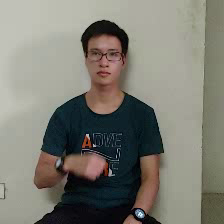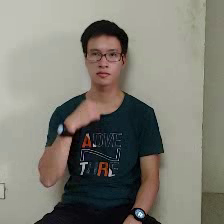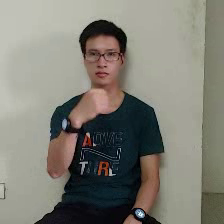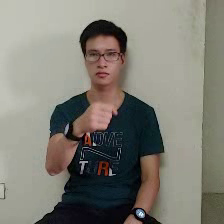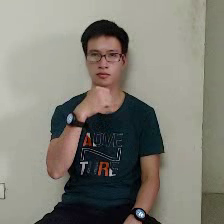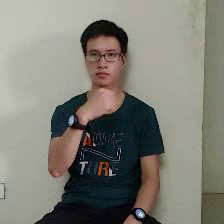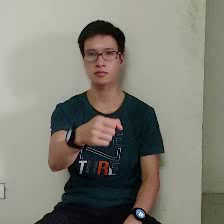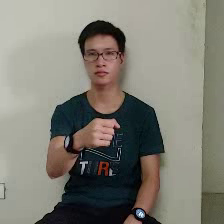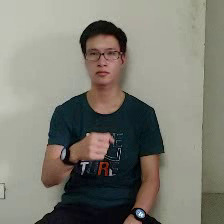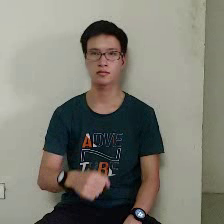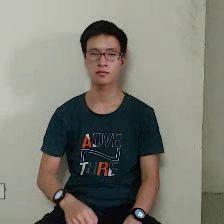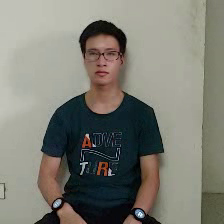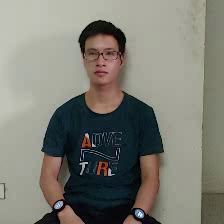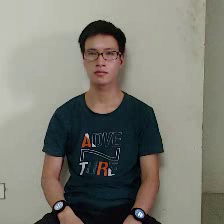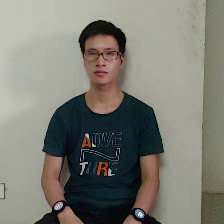Phỏng vấn